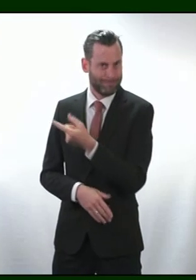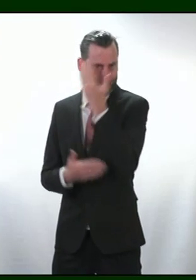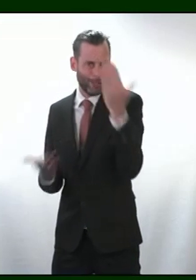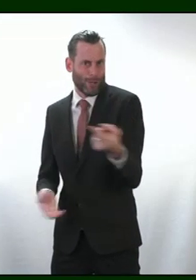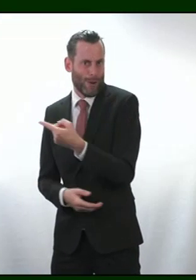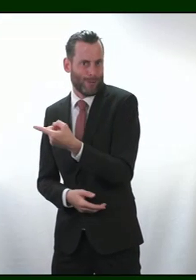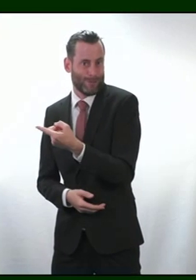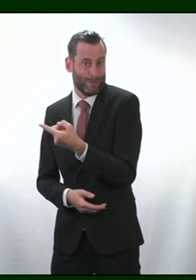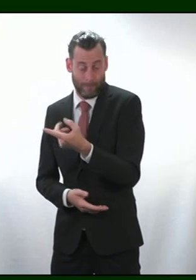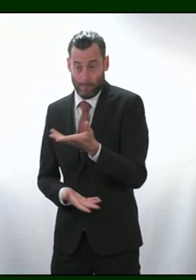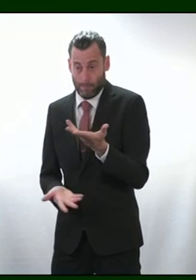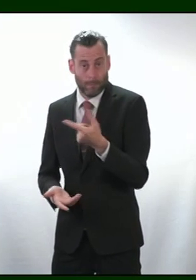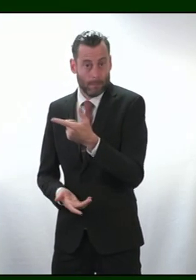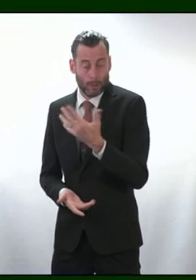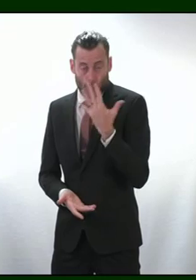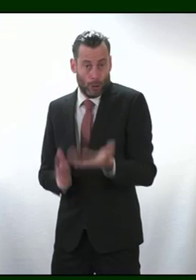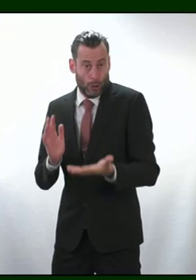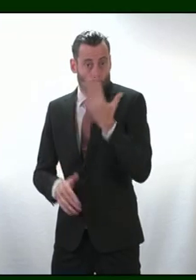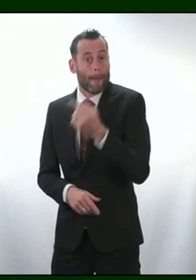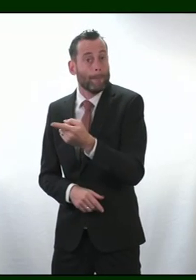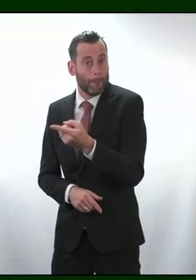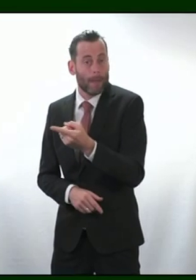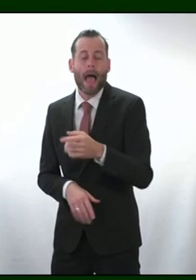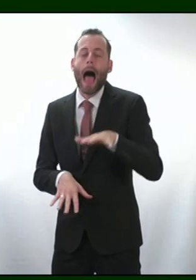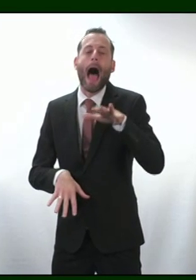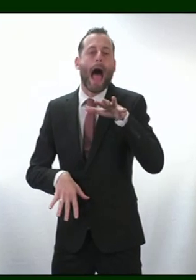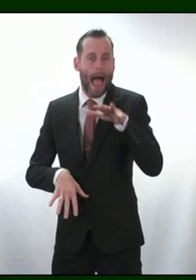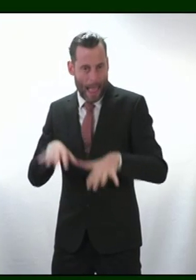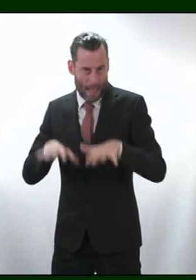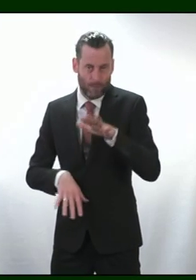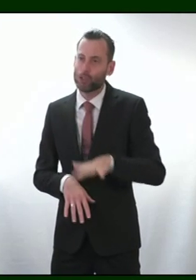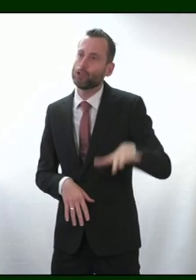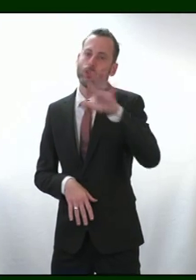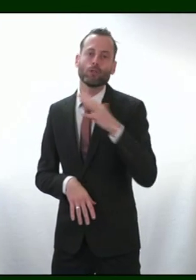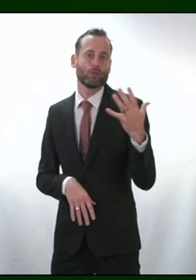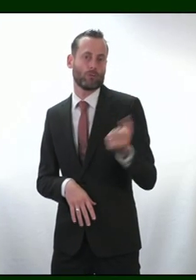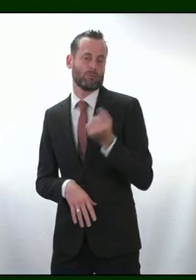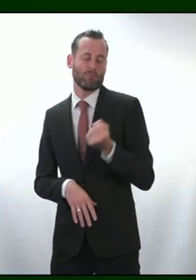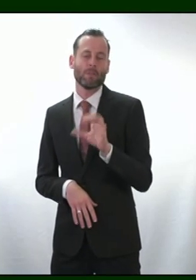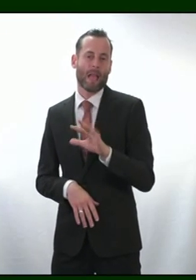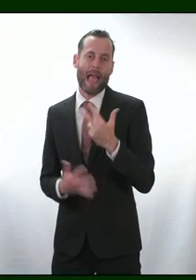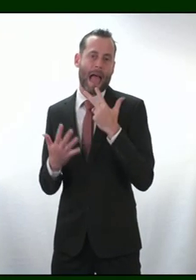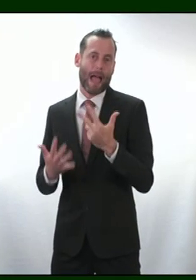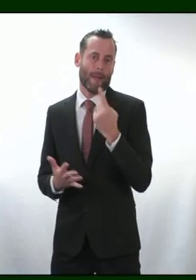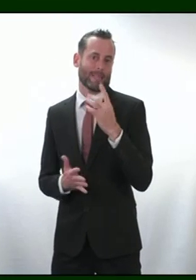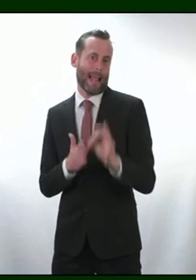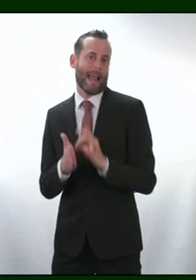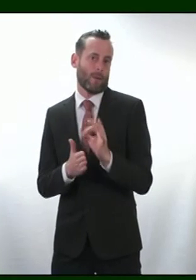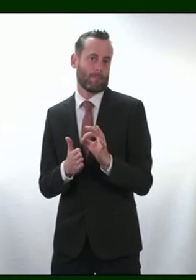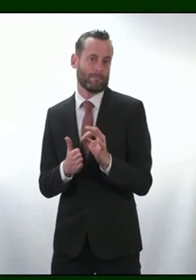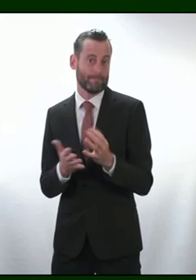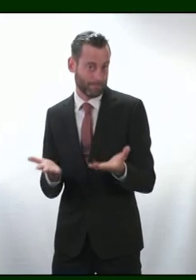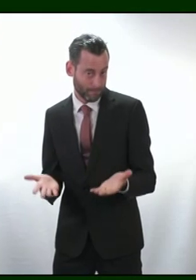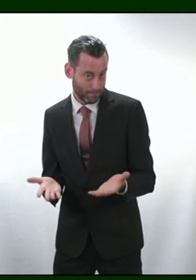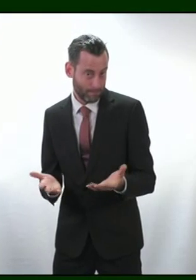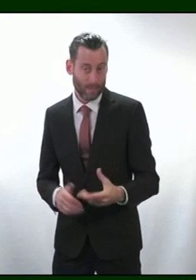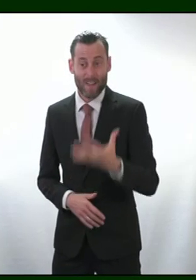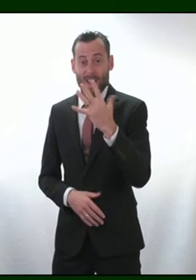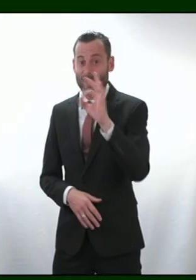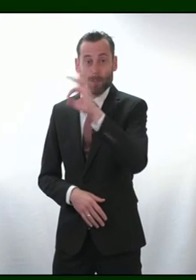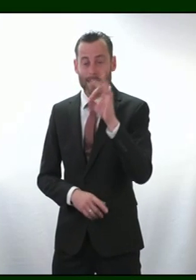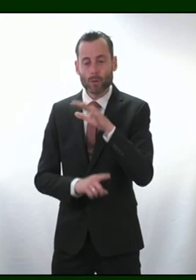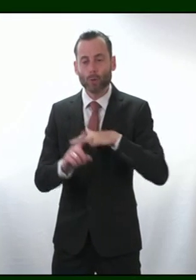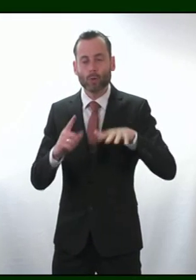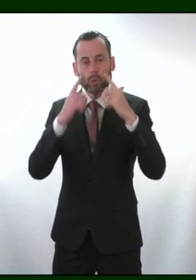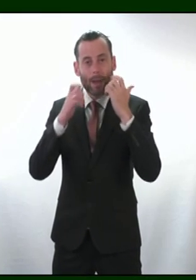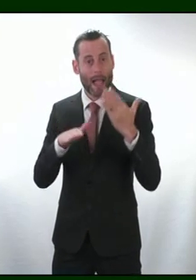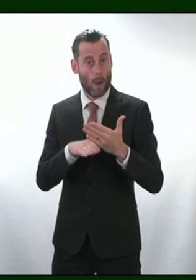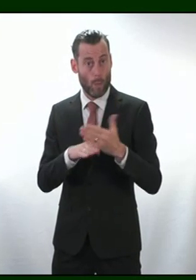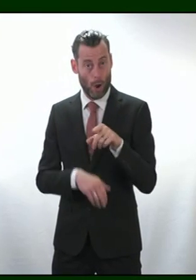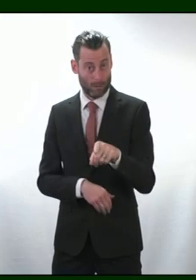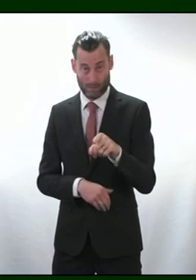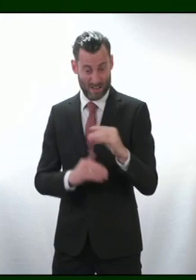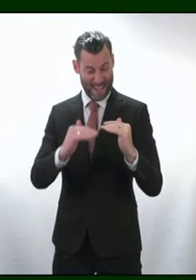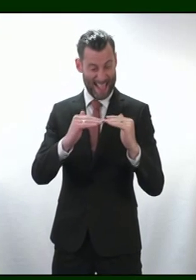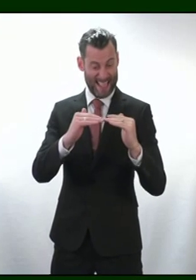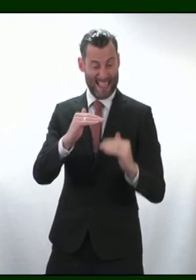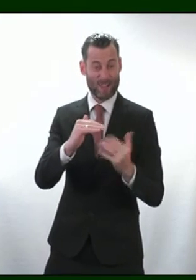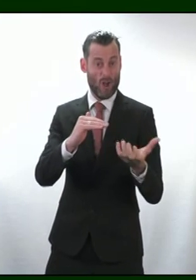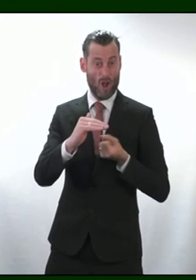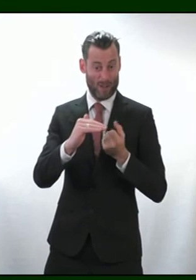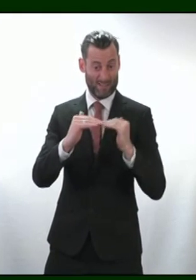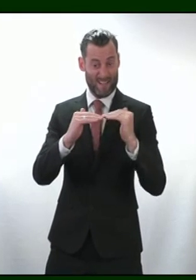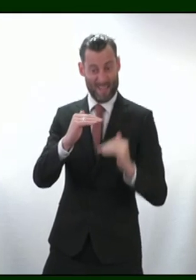The shameful fact is that the average wage in social care is barely more than £8 an hour and half our social care workers earn less than the real living wage.